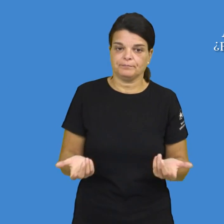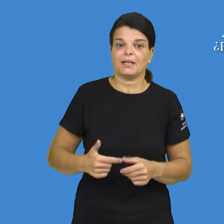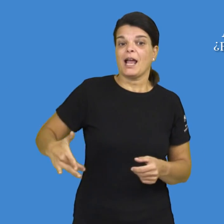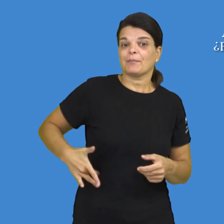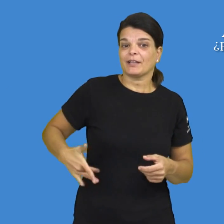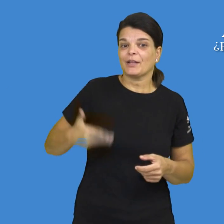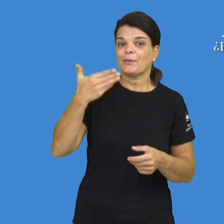hígado